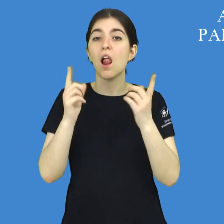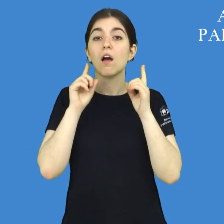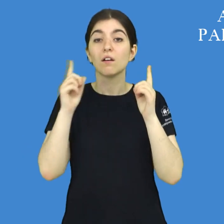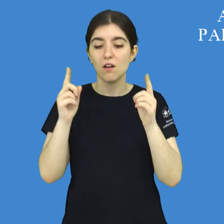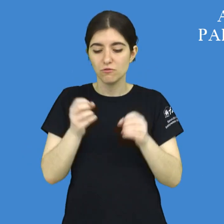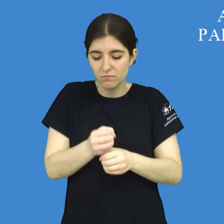caso